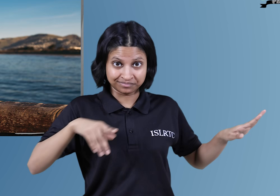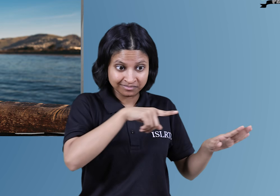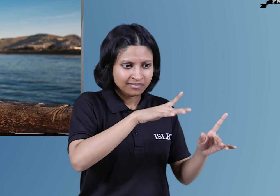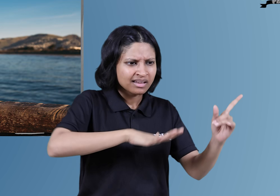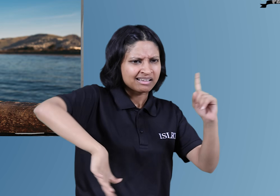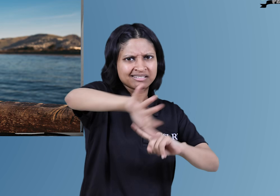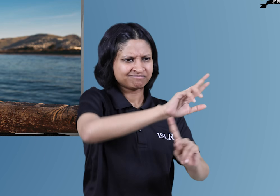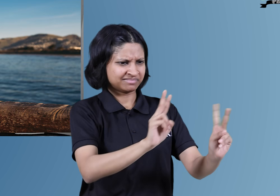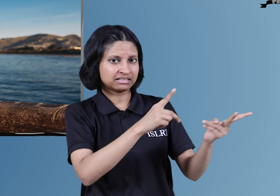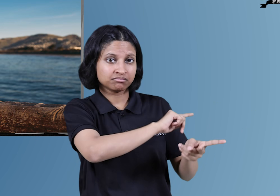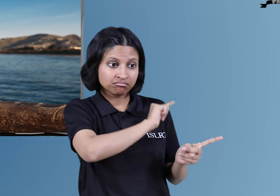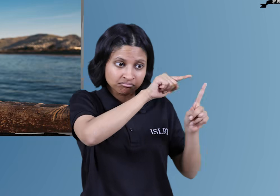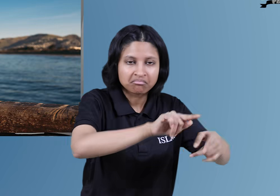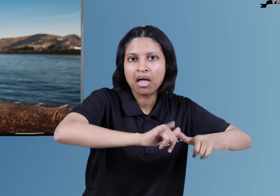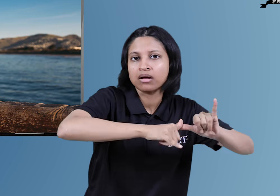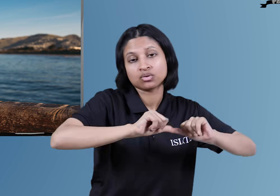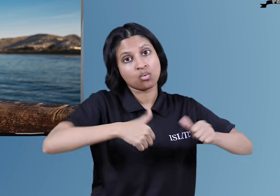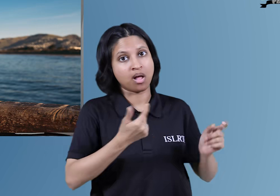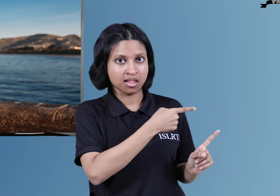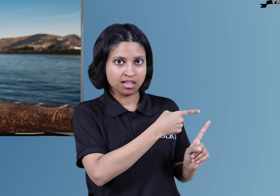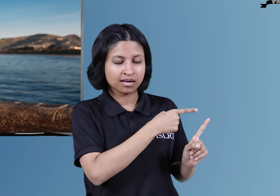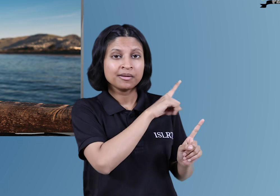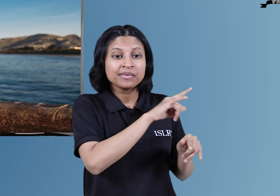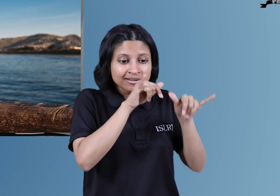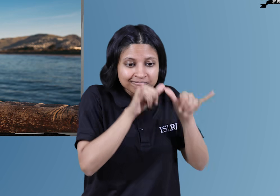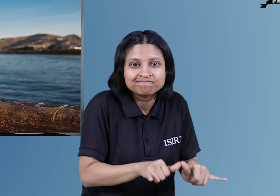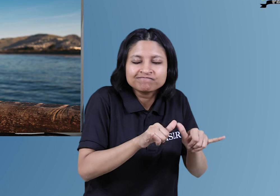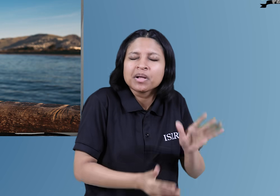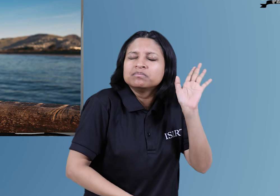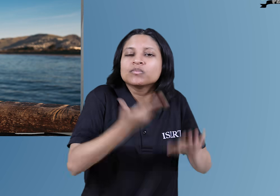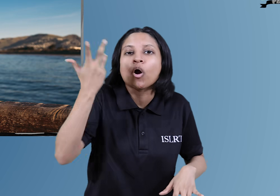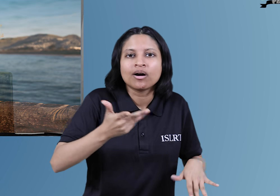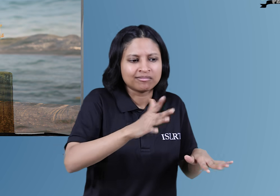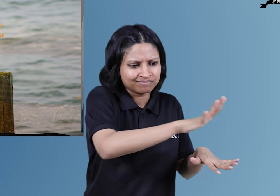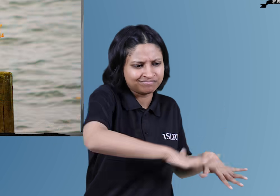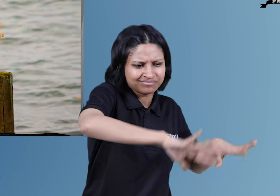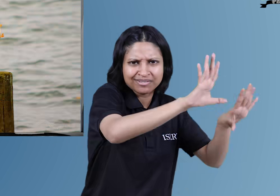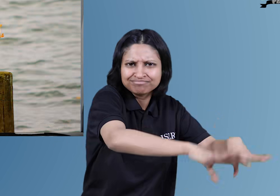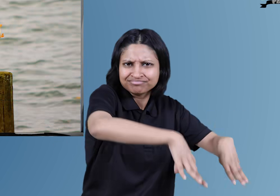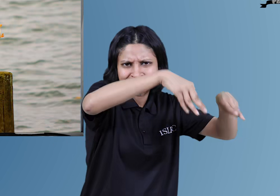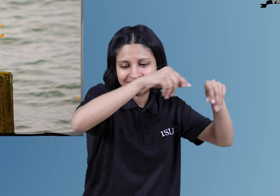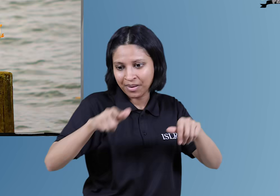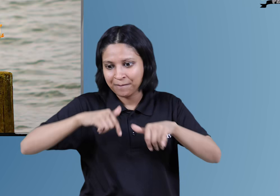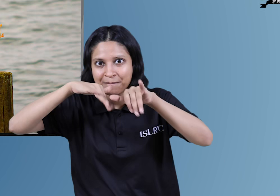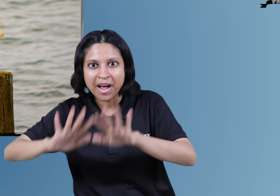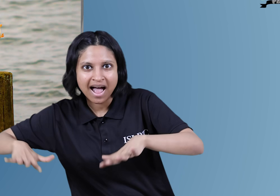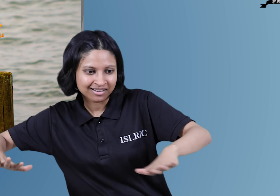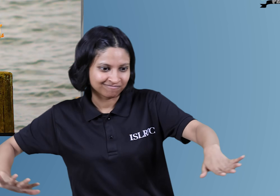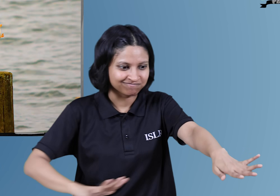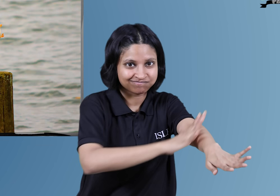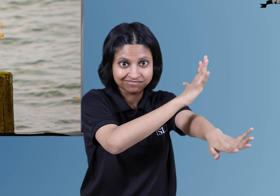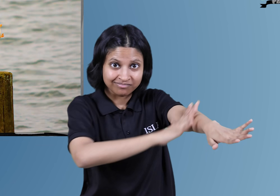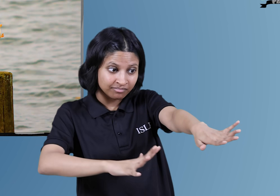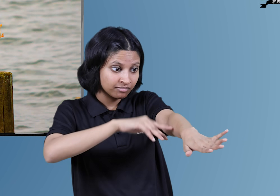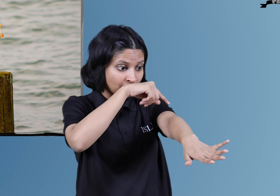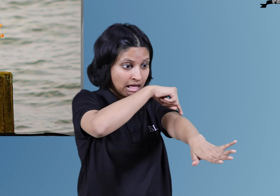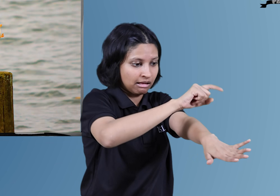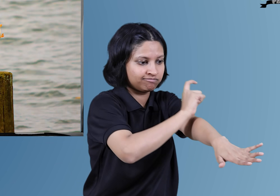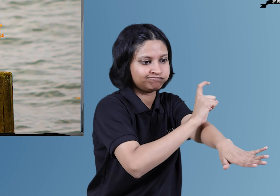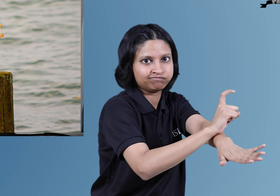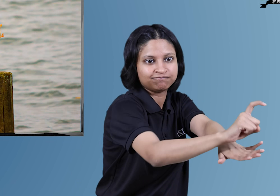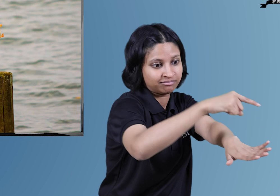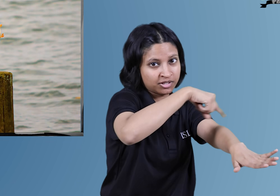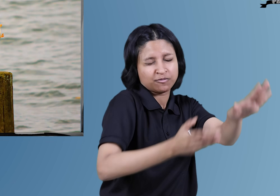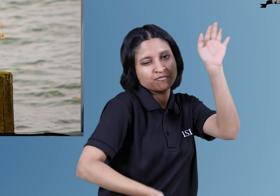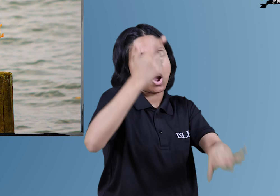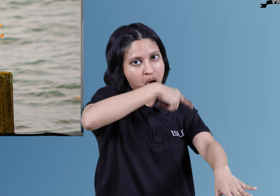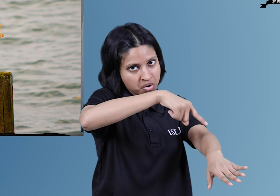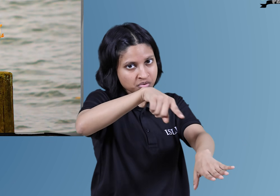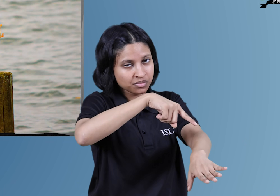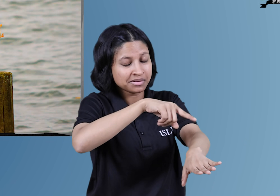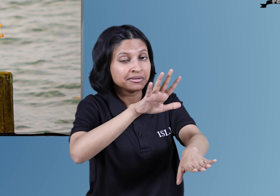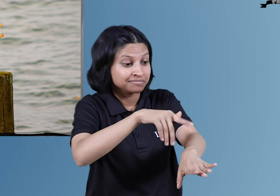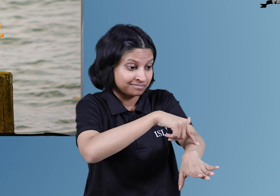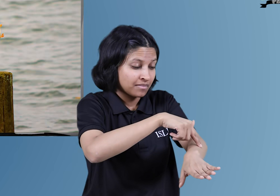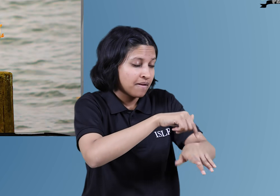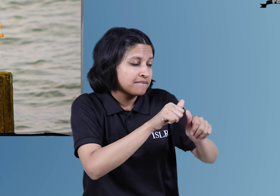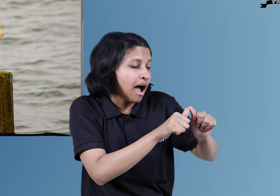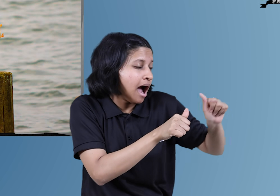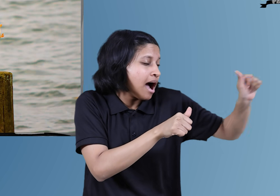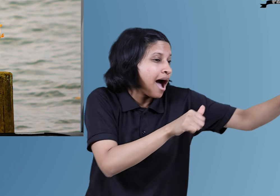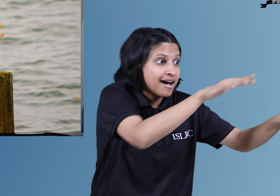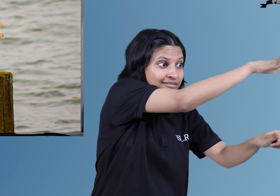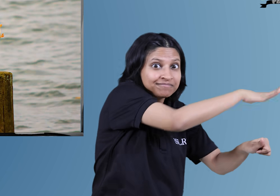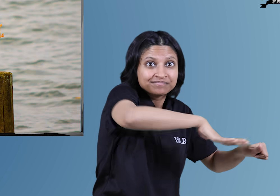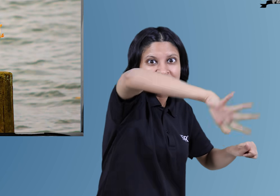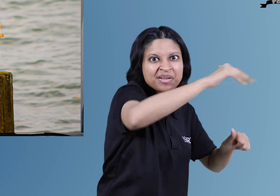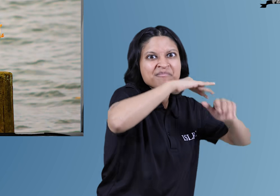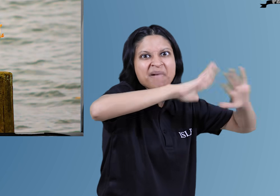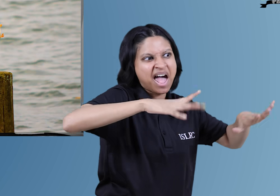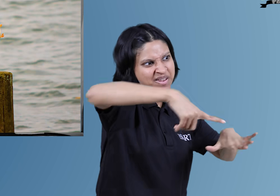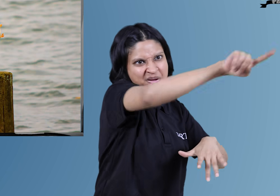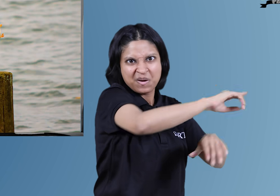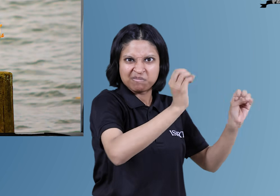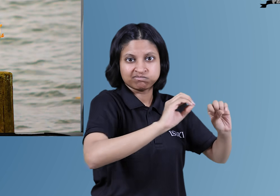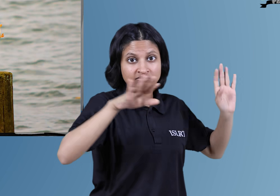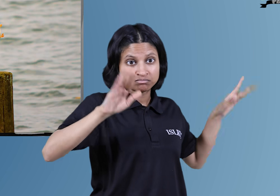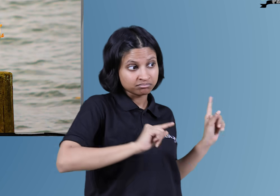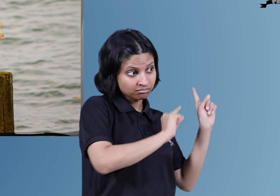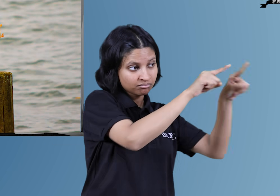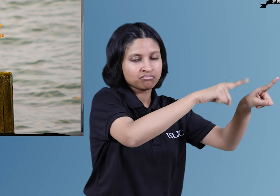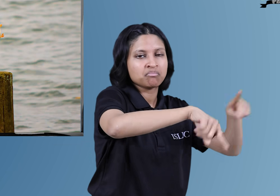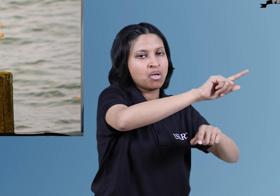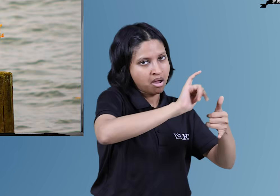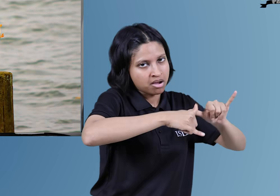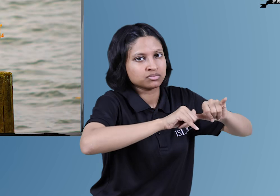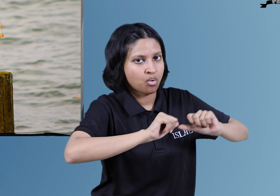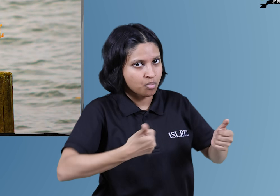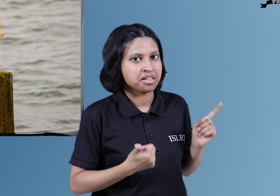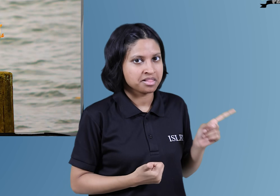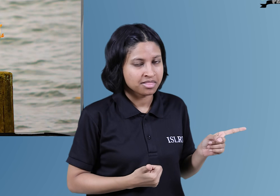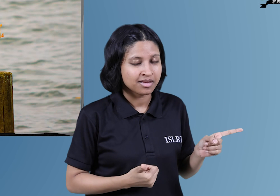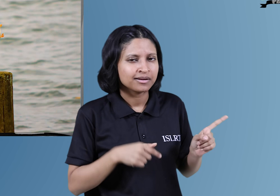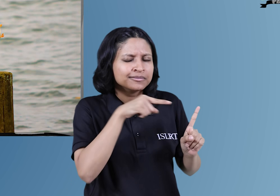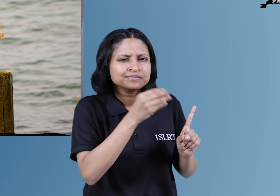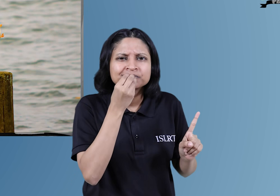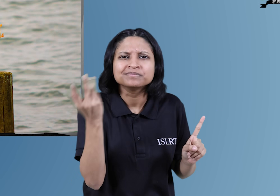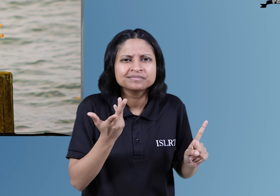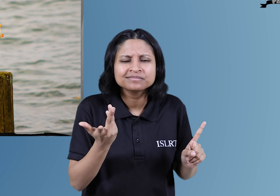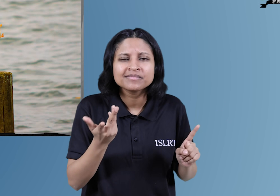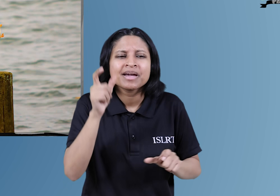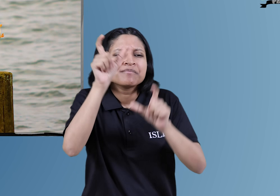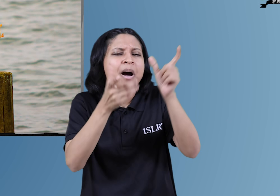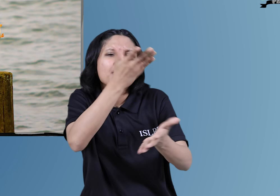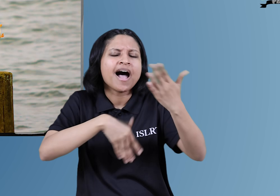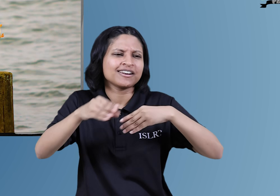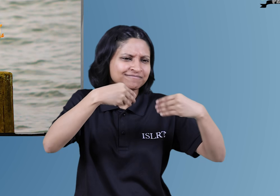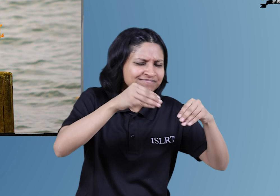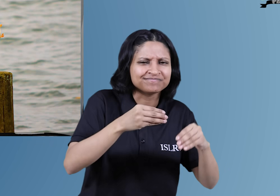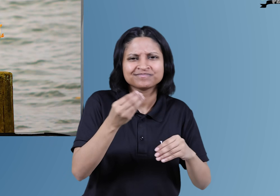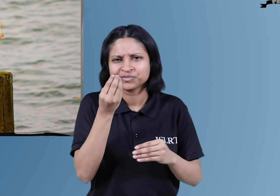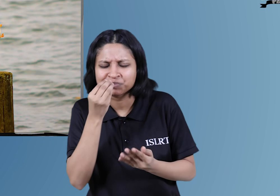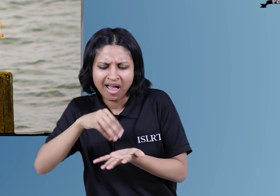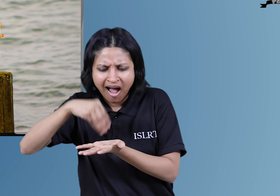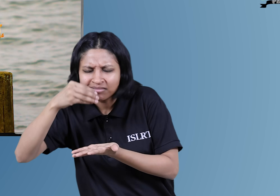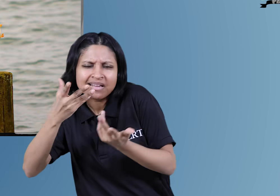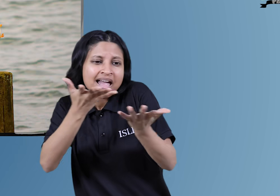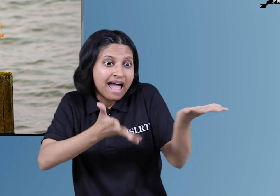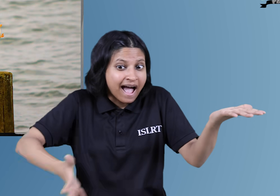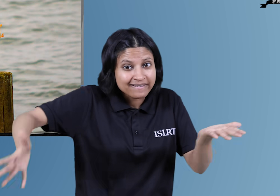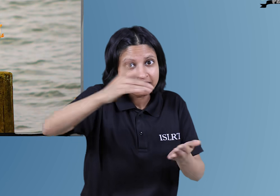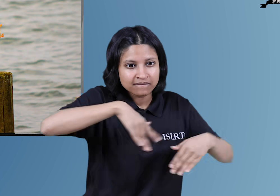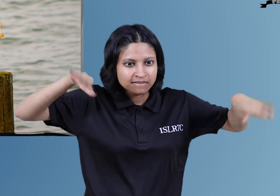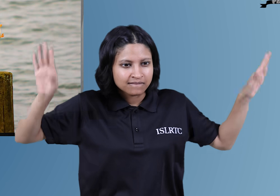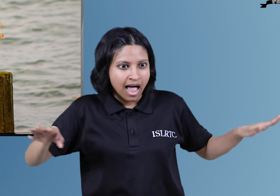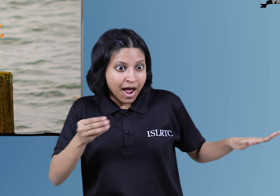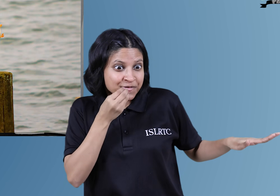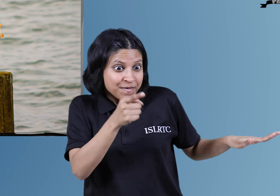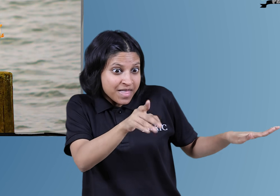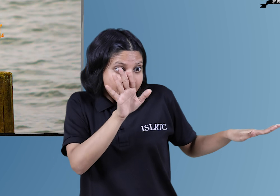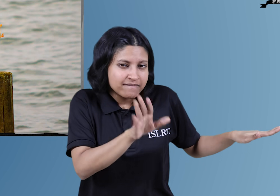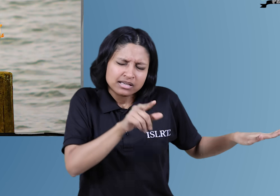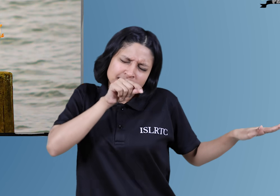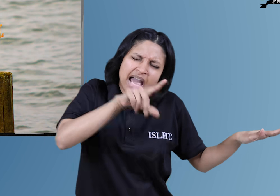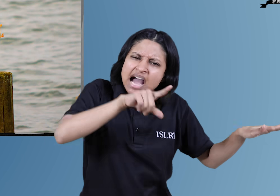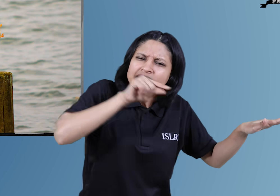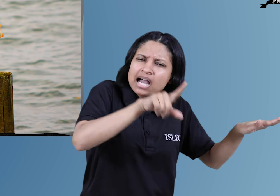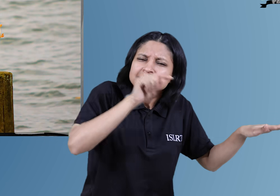commonly found near coastal areas, but they can also inhabit inland regions. They are known for screeching loudly and are often seen snatching food from people.